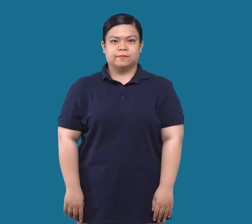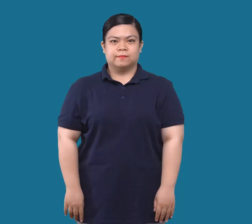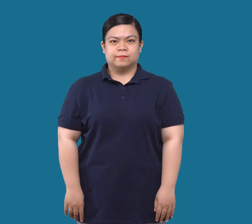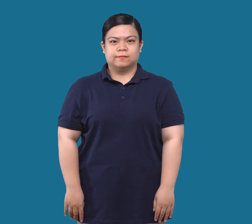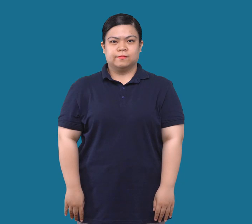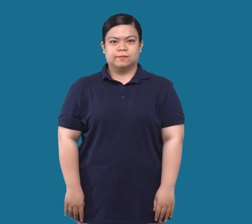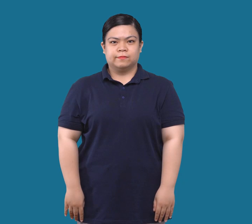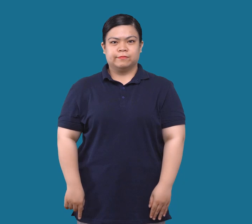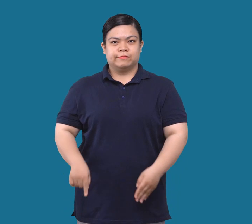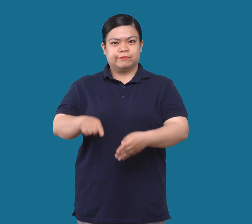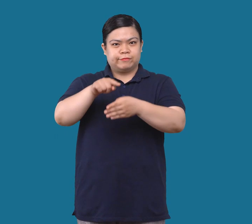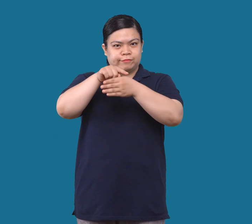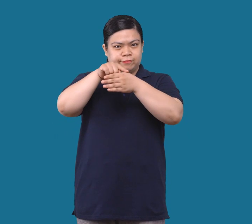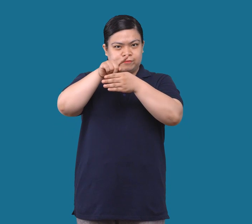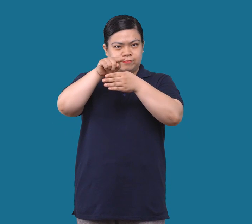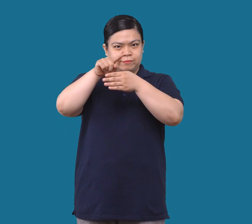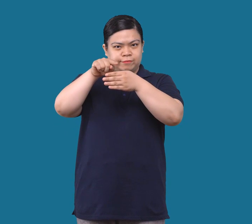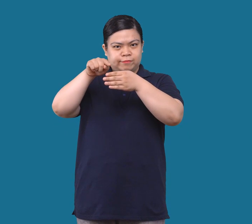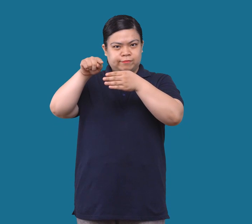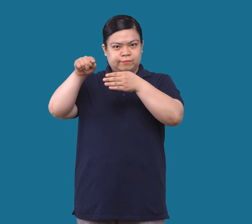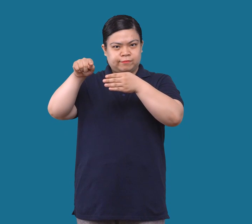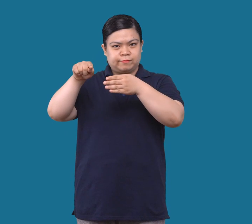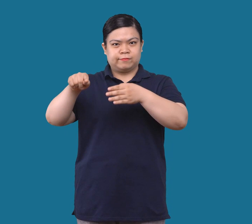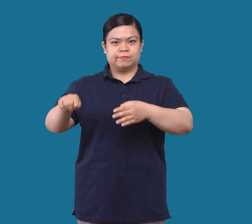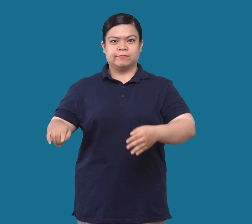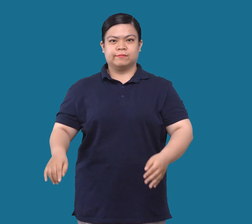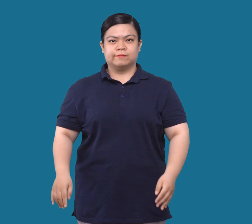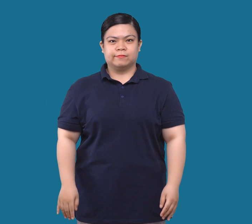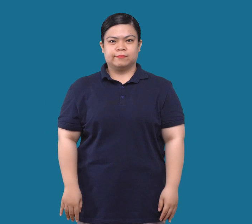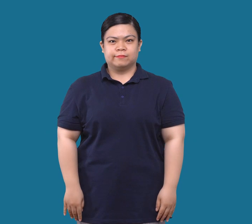răng cưa